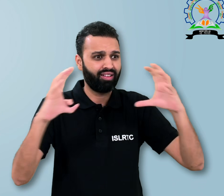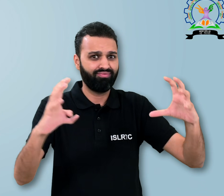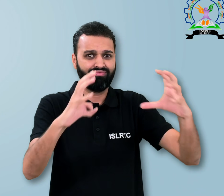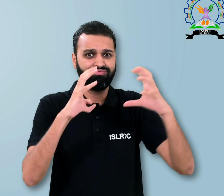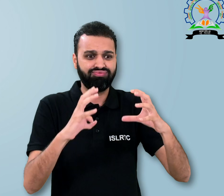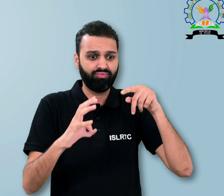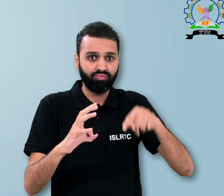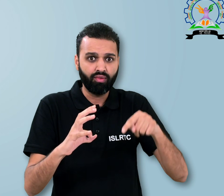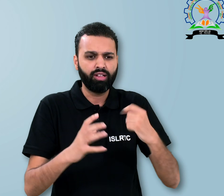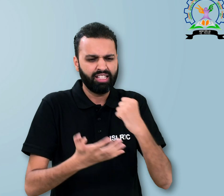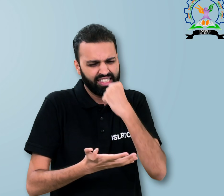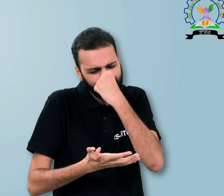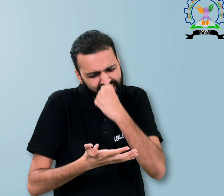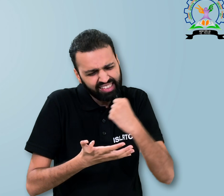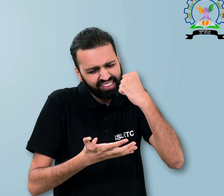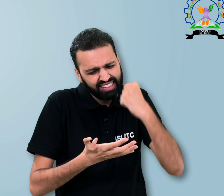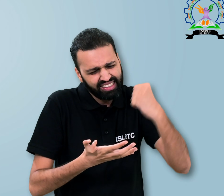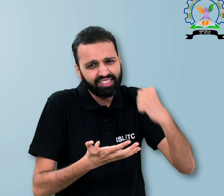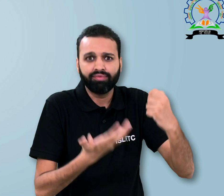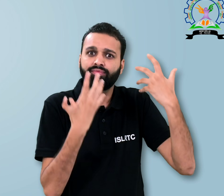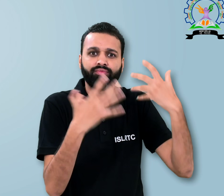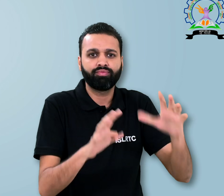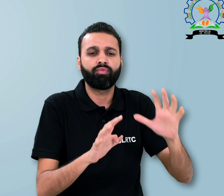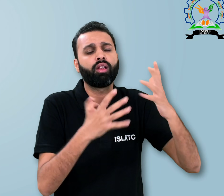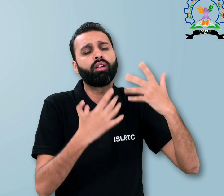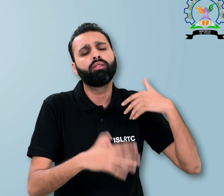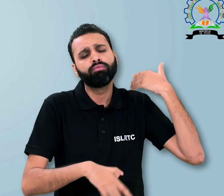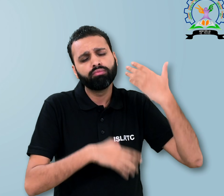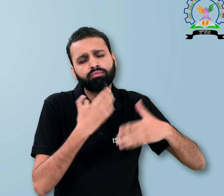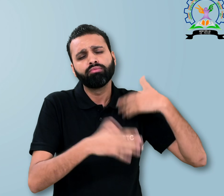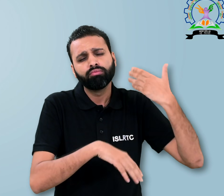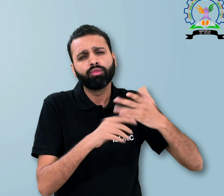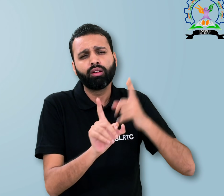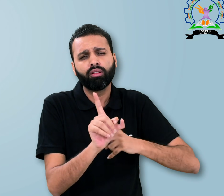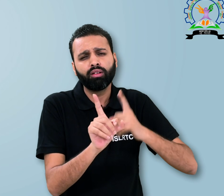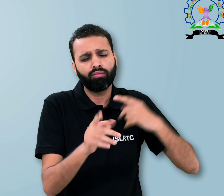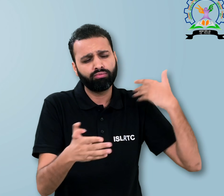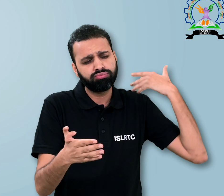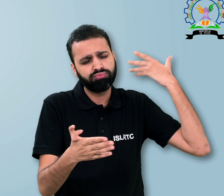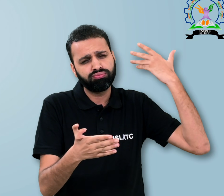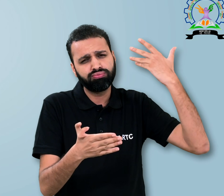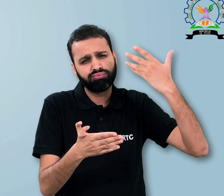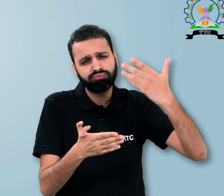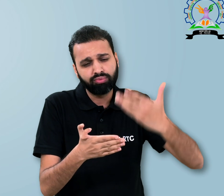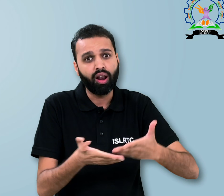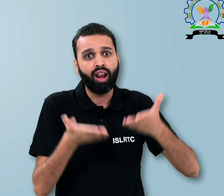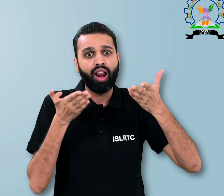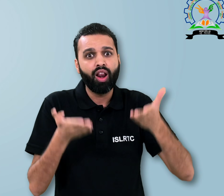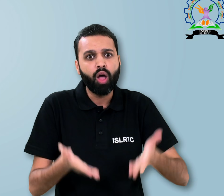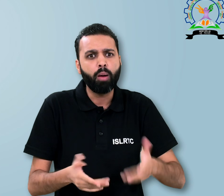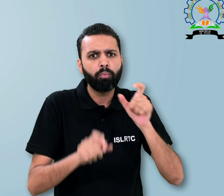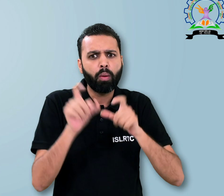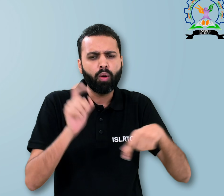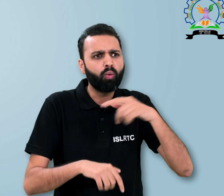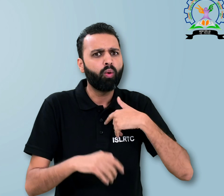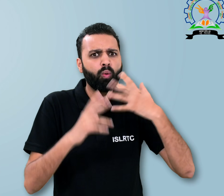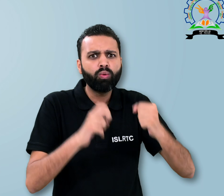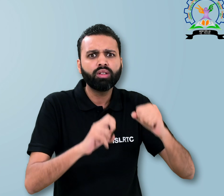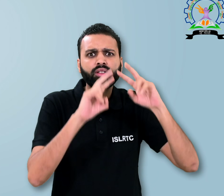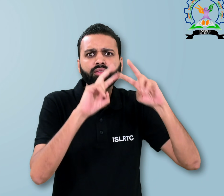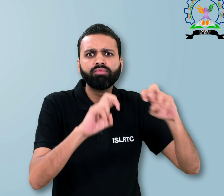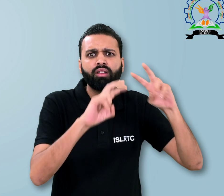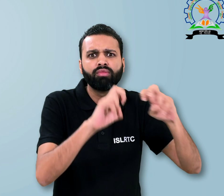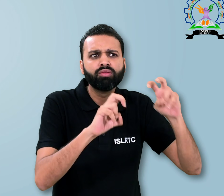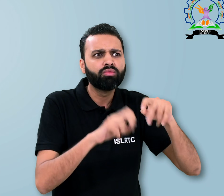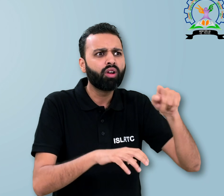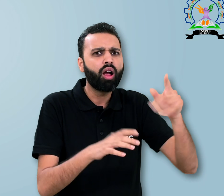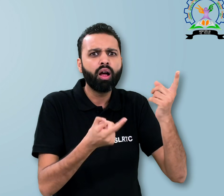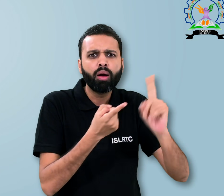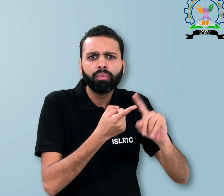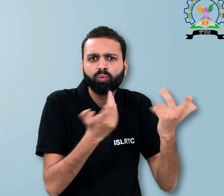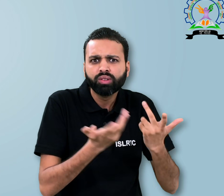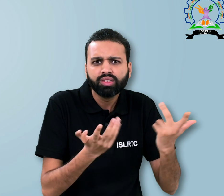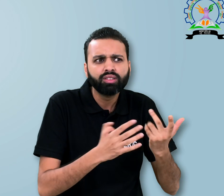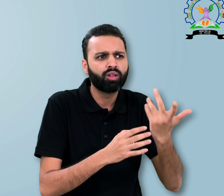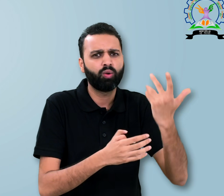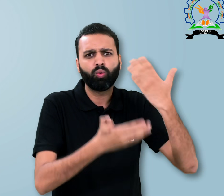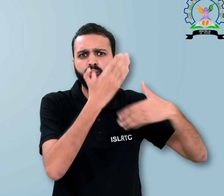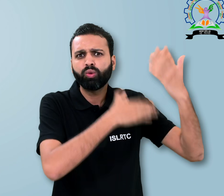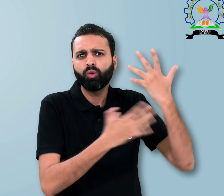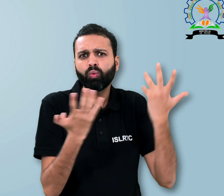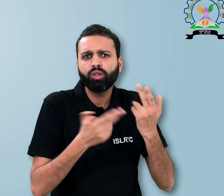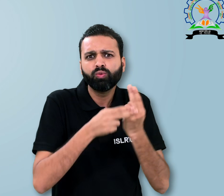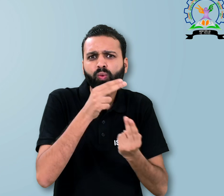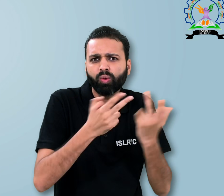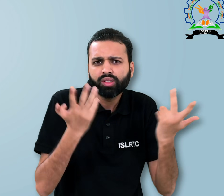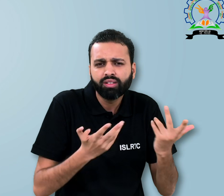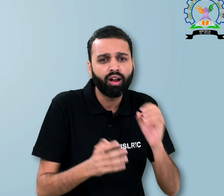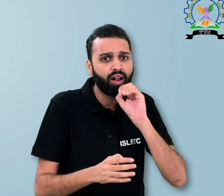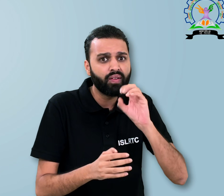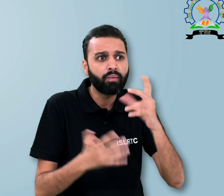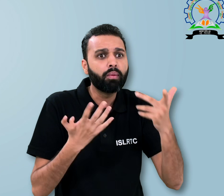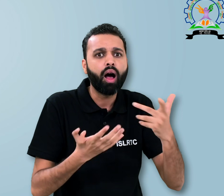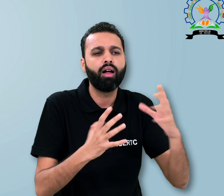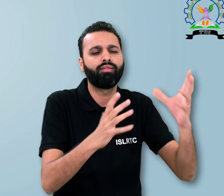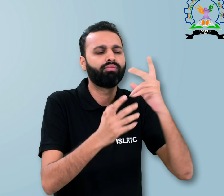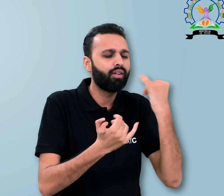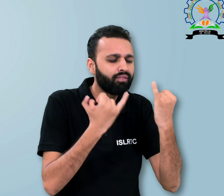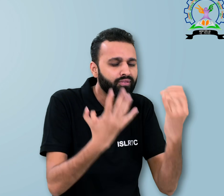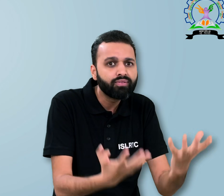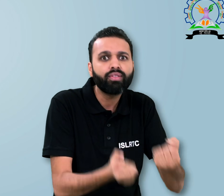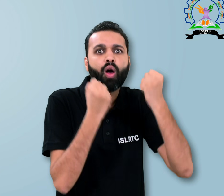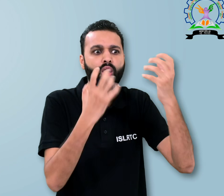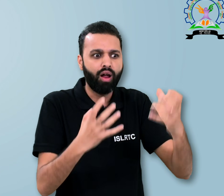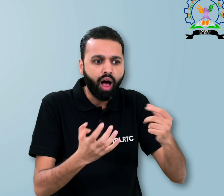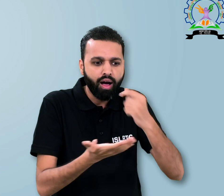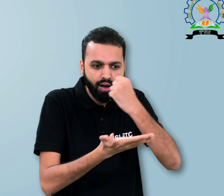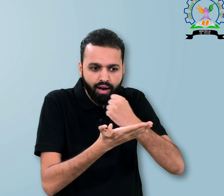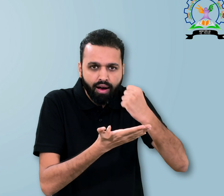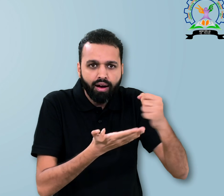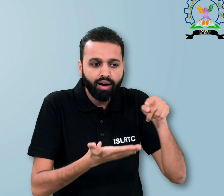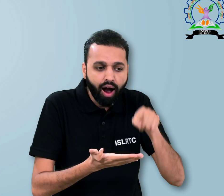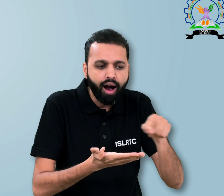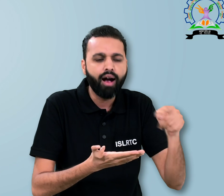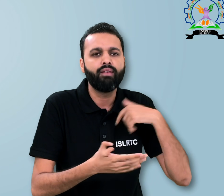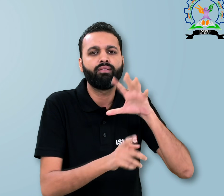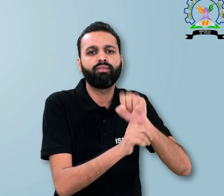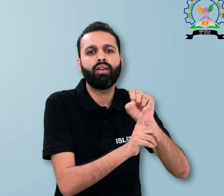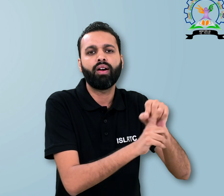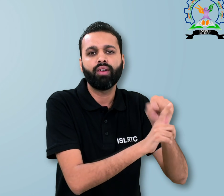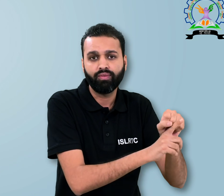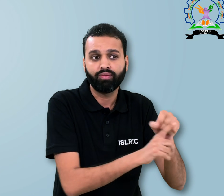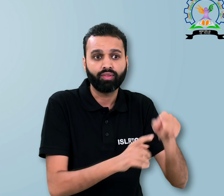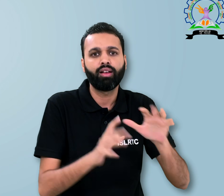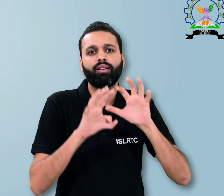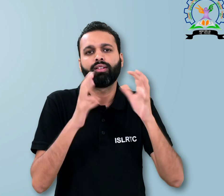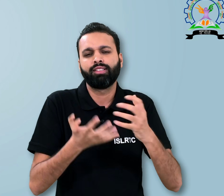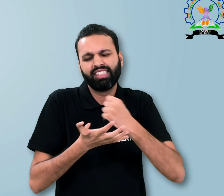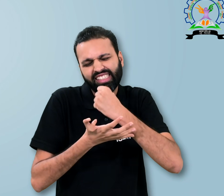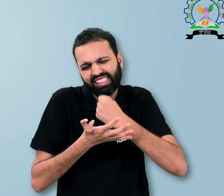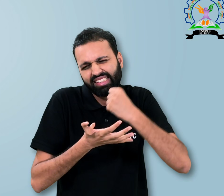They usually record the achievements,activities or ideas that provide a lot of insights into the History.